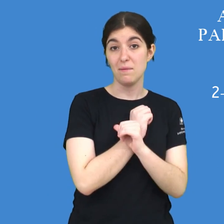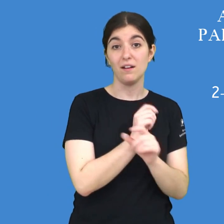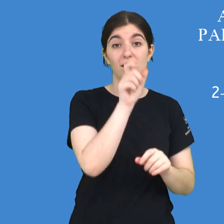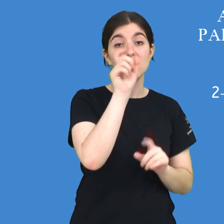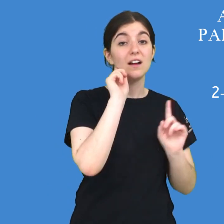persona